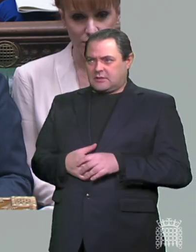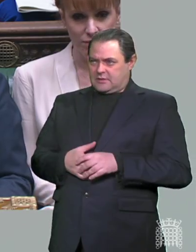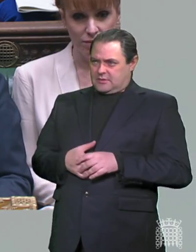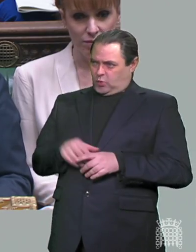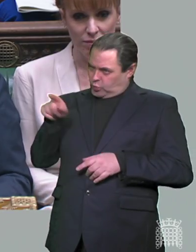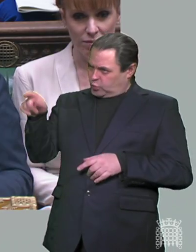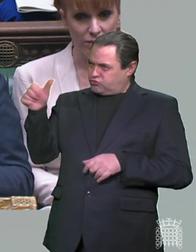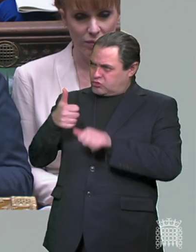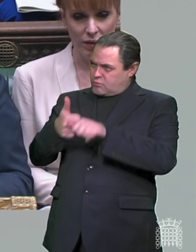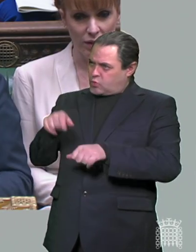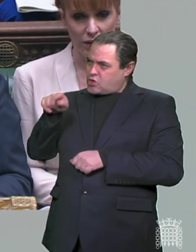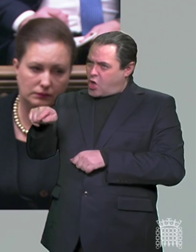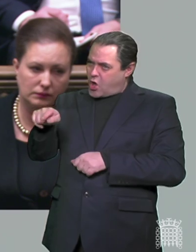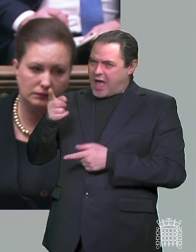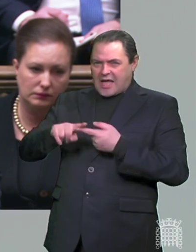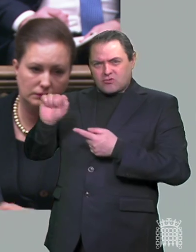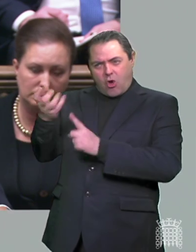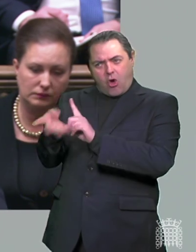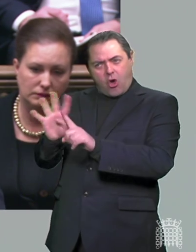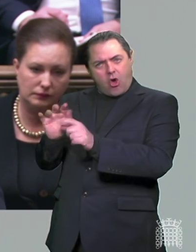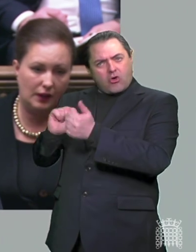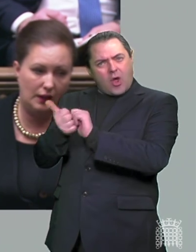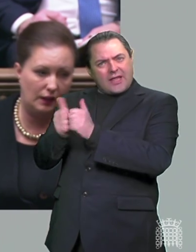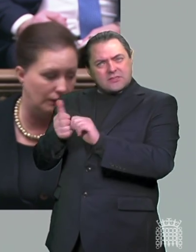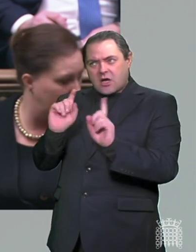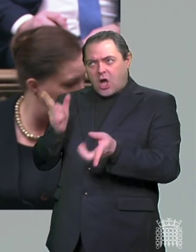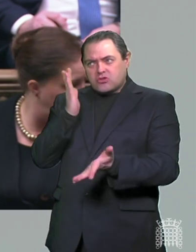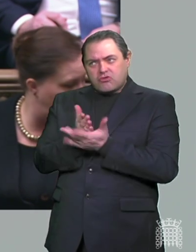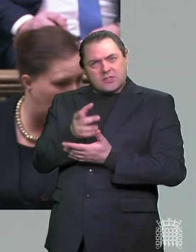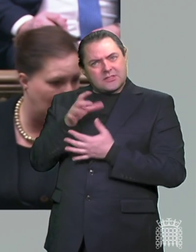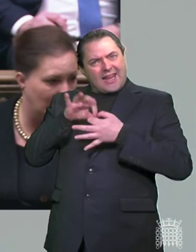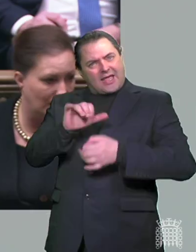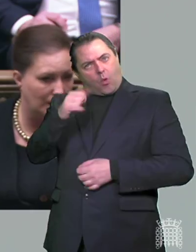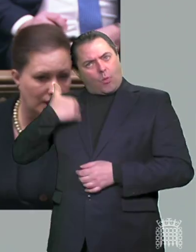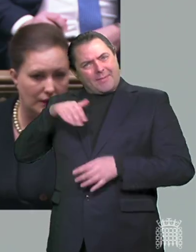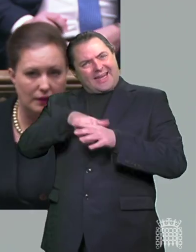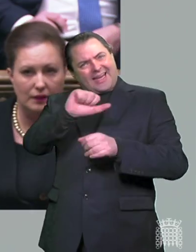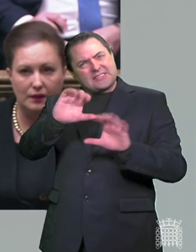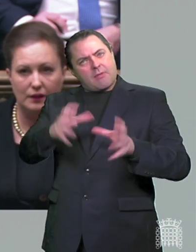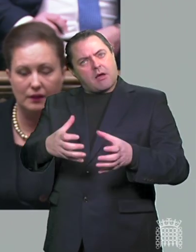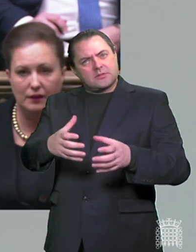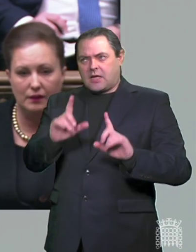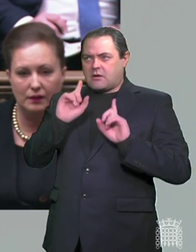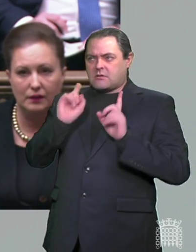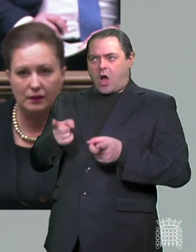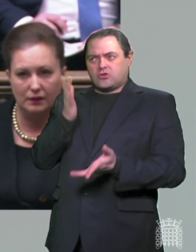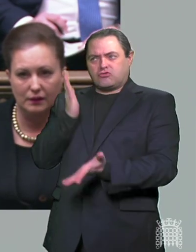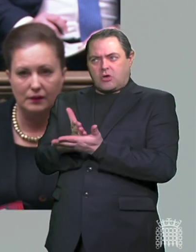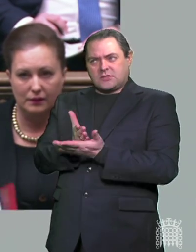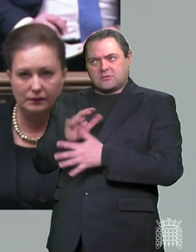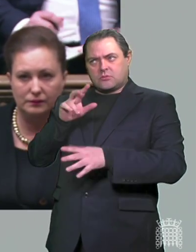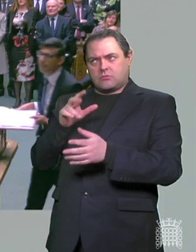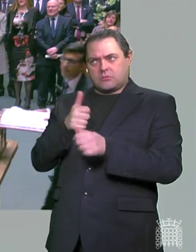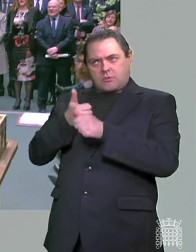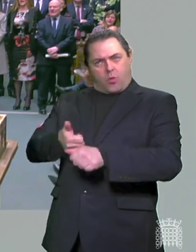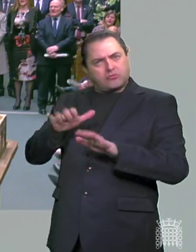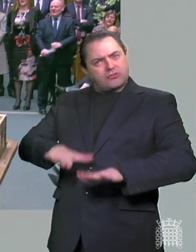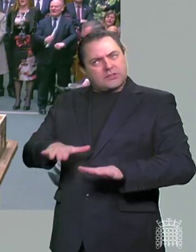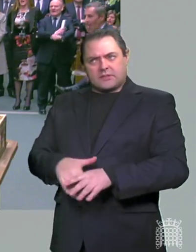He ought to be supporting her and her colleagues, but if he cannot be trusted to stand up for the women in his party, he cannot be trusted to stand up for Britain.